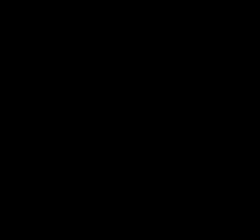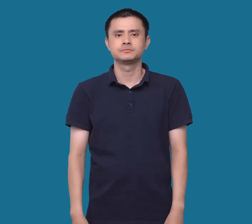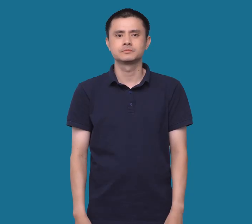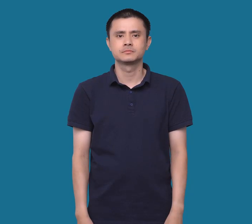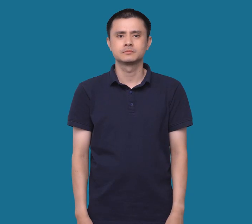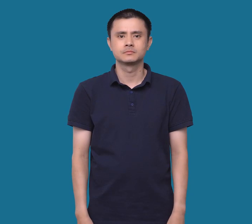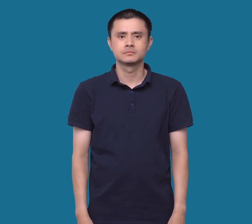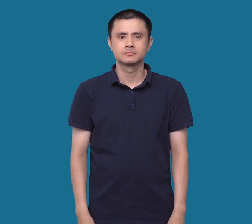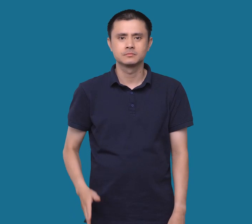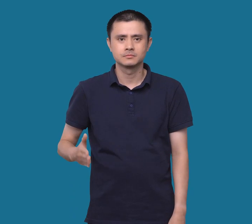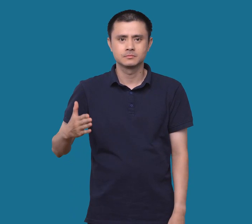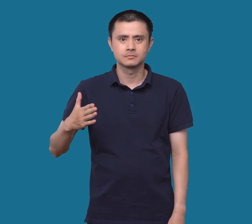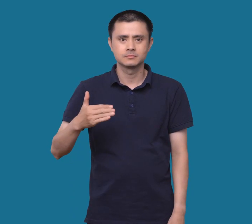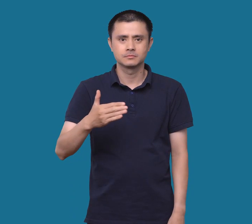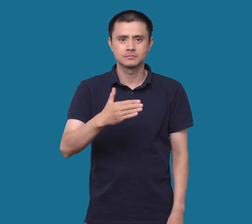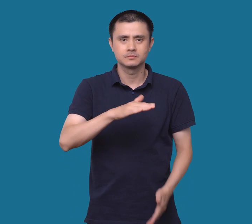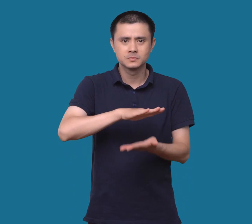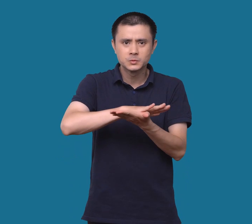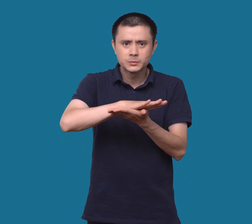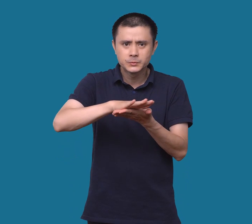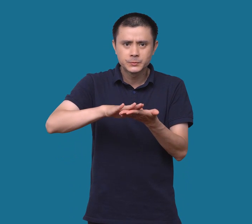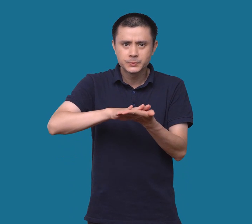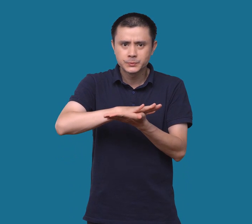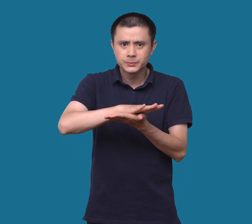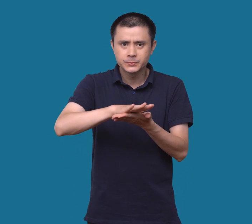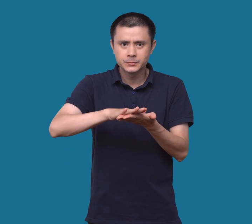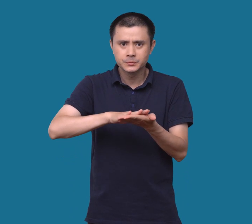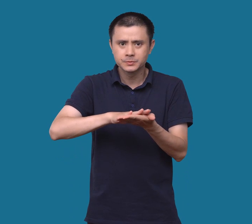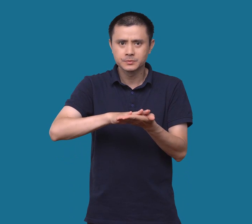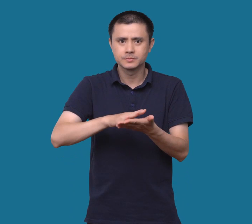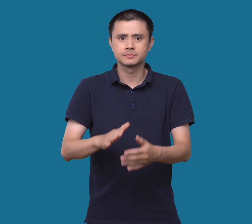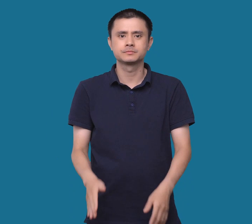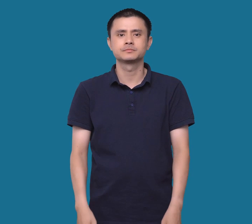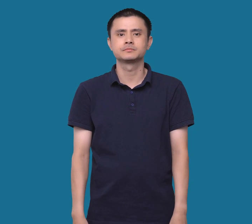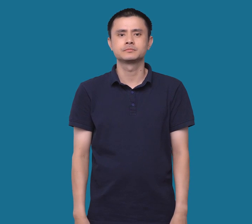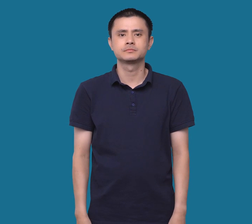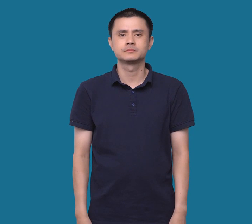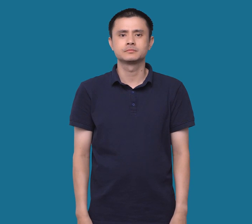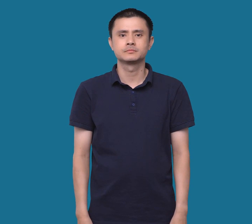chả cá